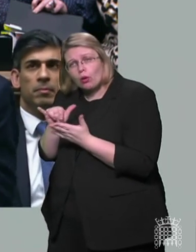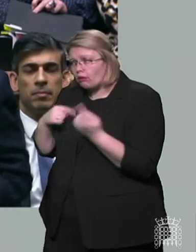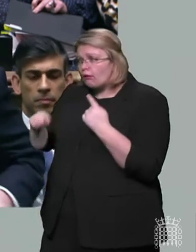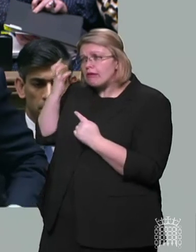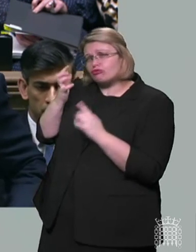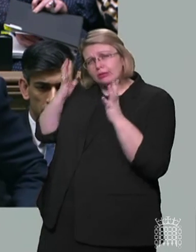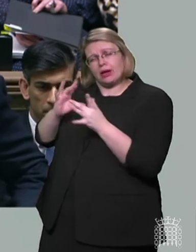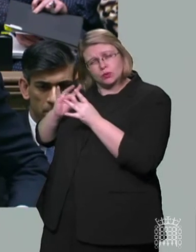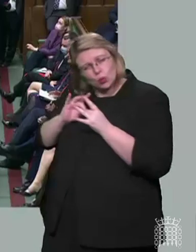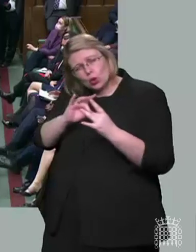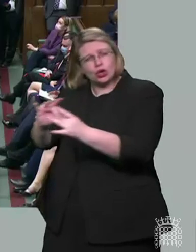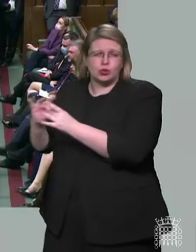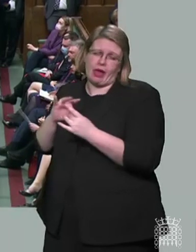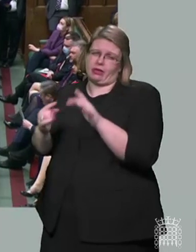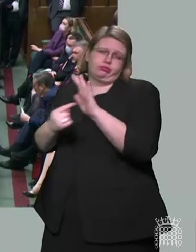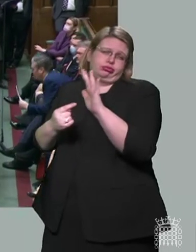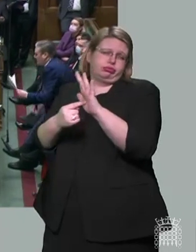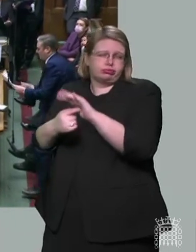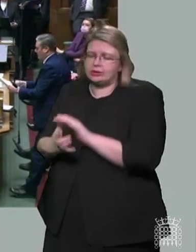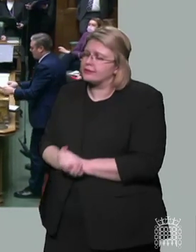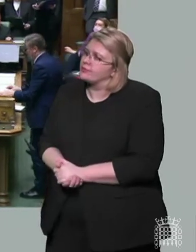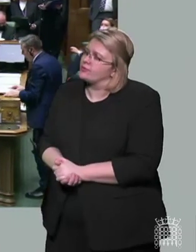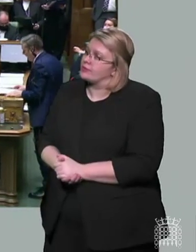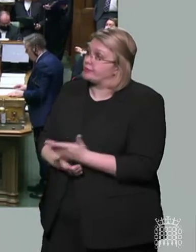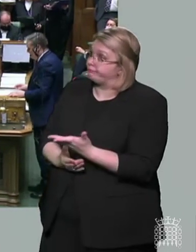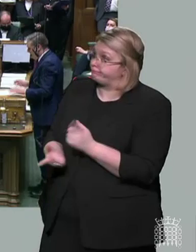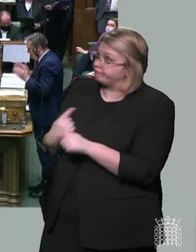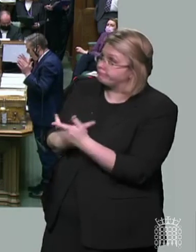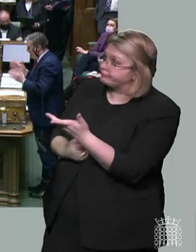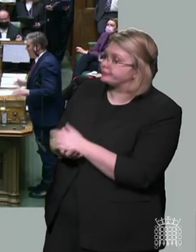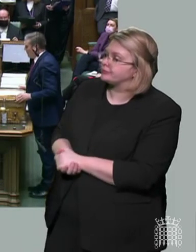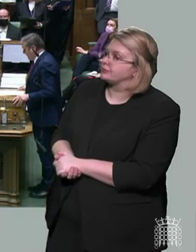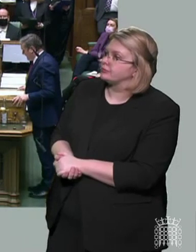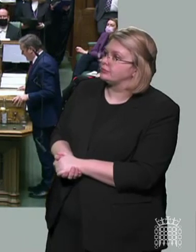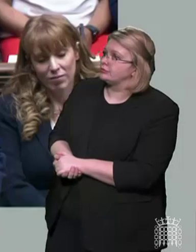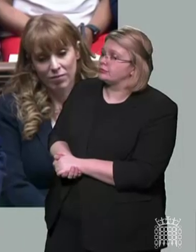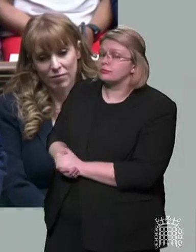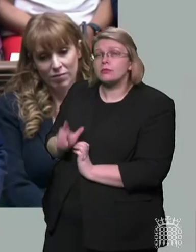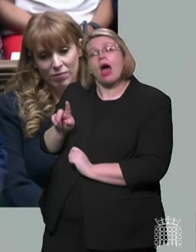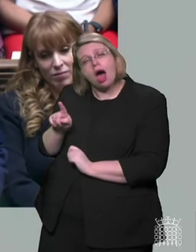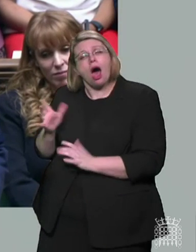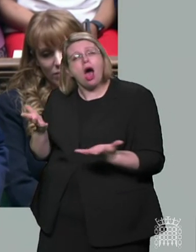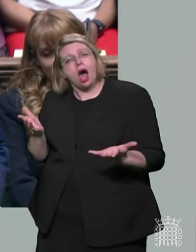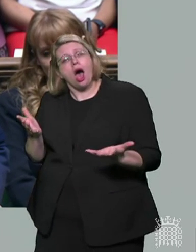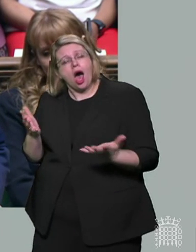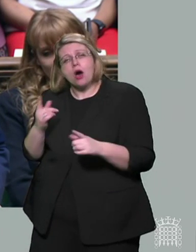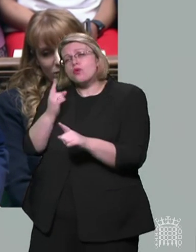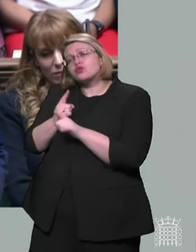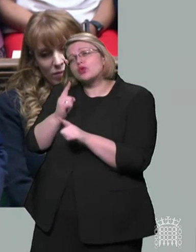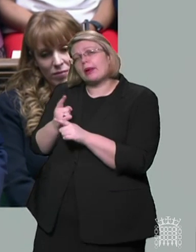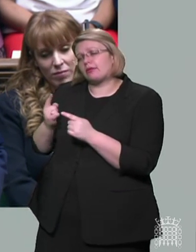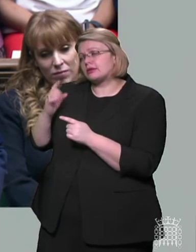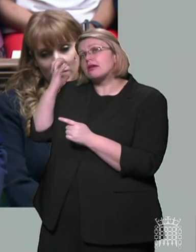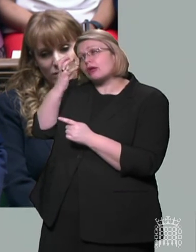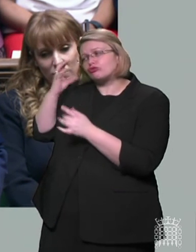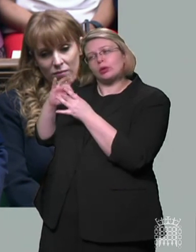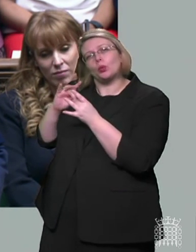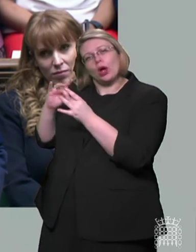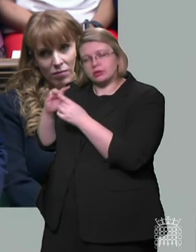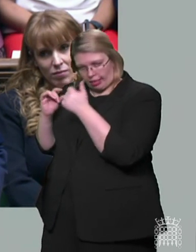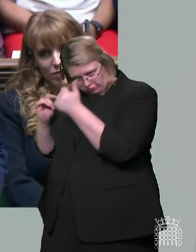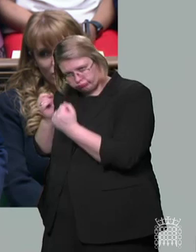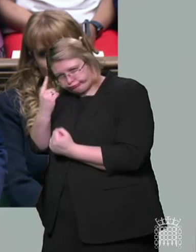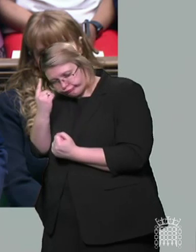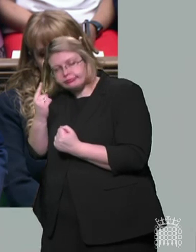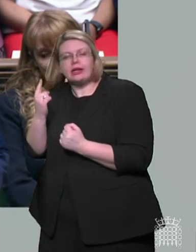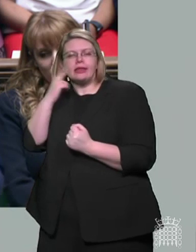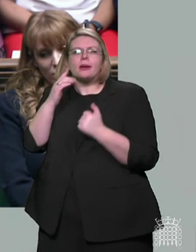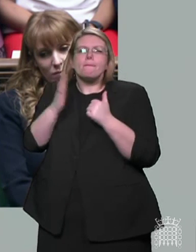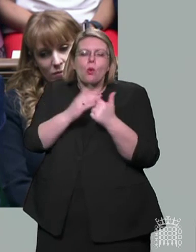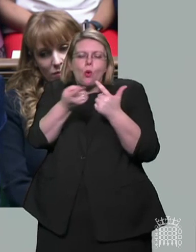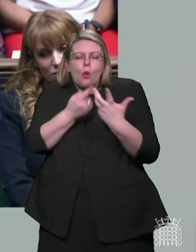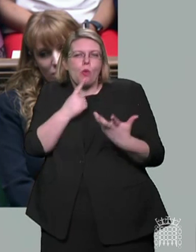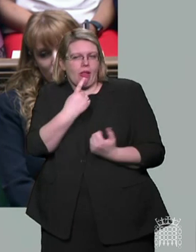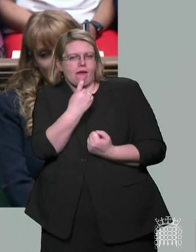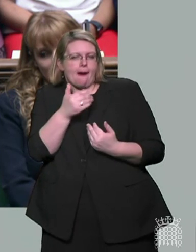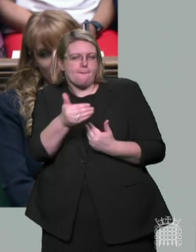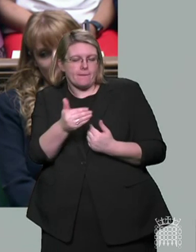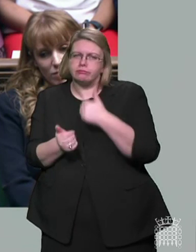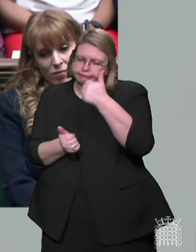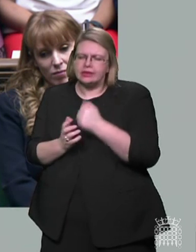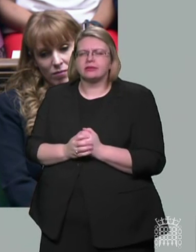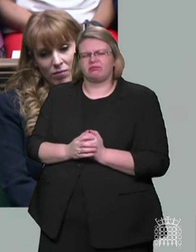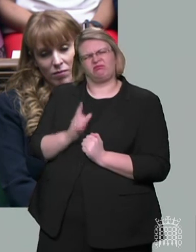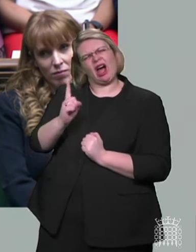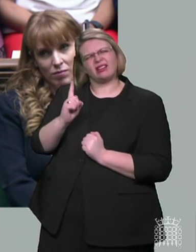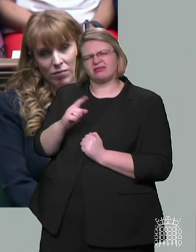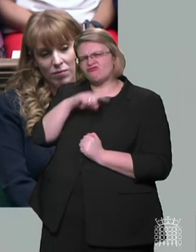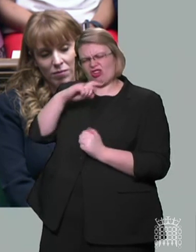I hear what the Prime Minister says about sequencing and further sanctions, but there has already been an invasion.